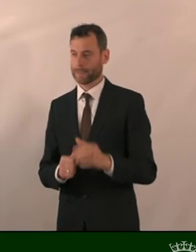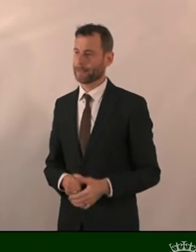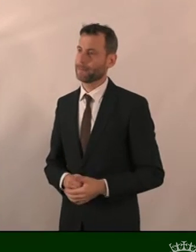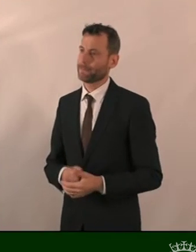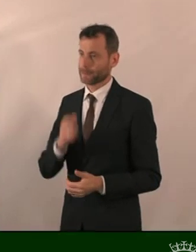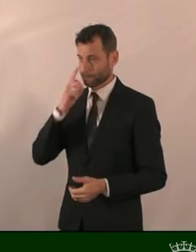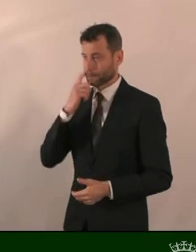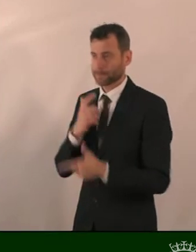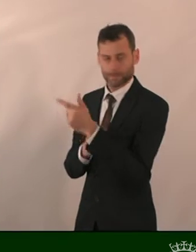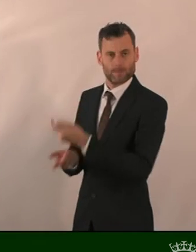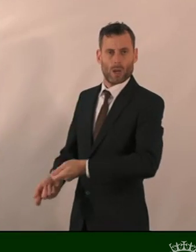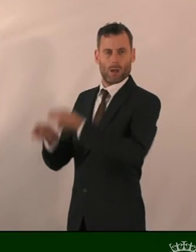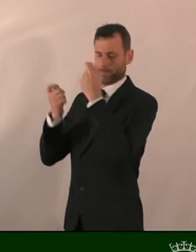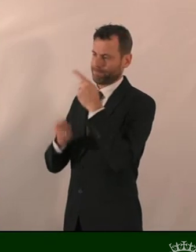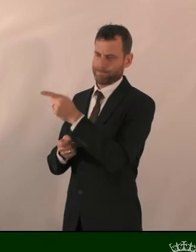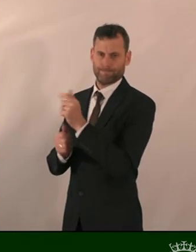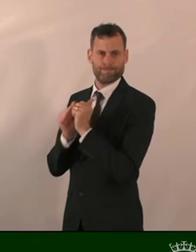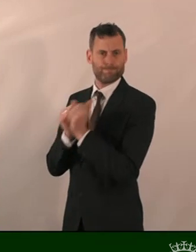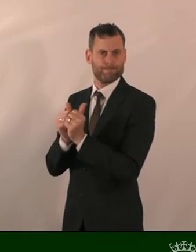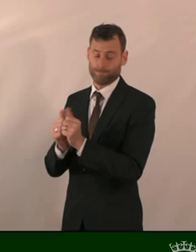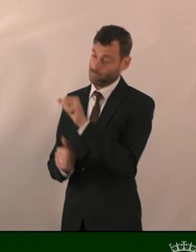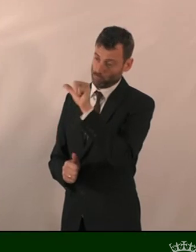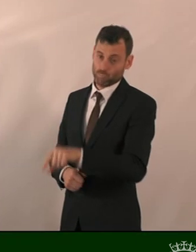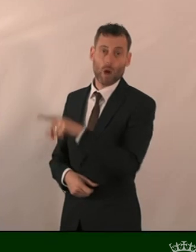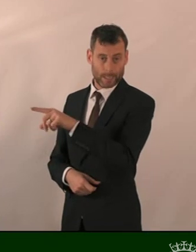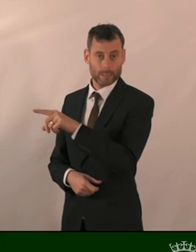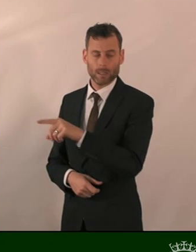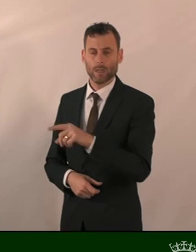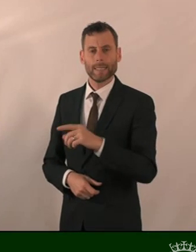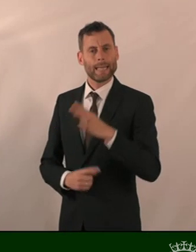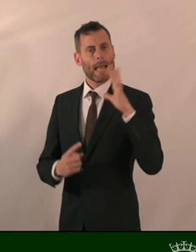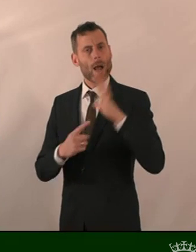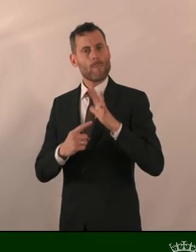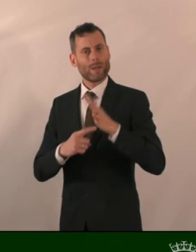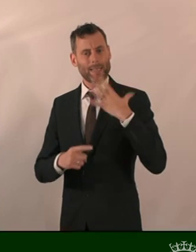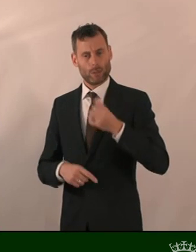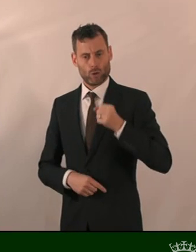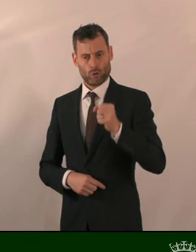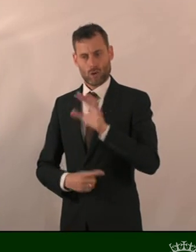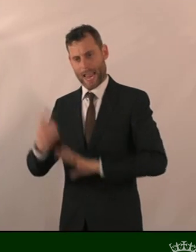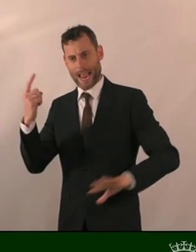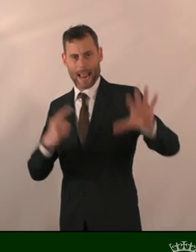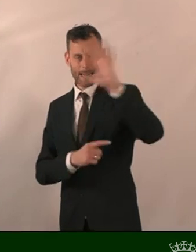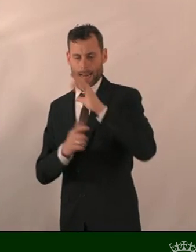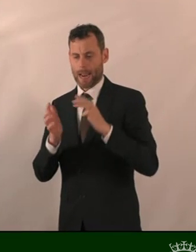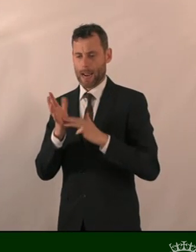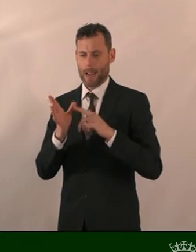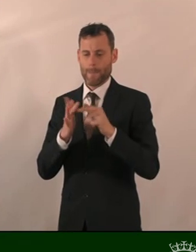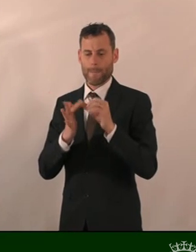I thank my honourable Friend for rightly raising the issue of rail connections between Maidstone East and the City.